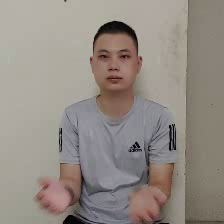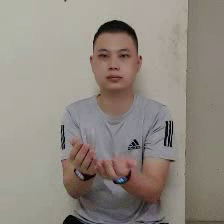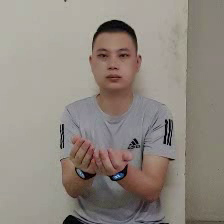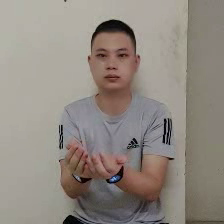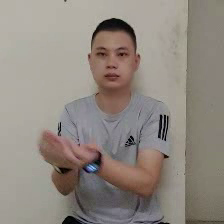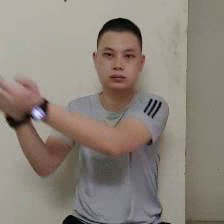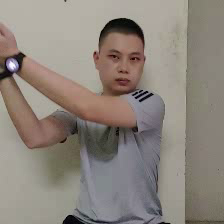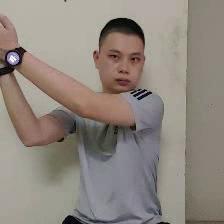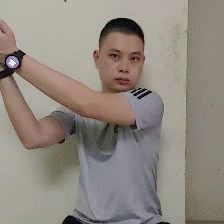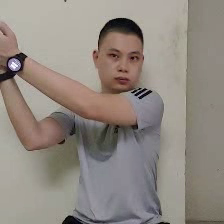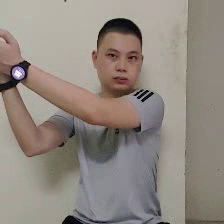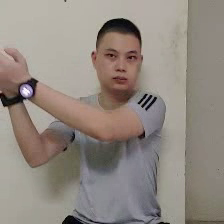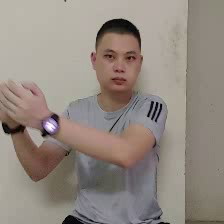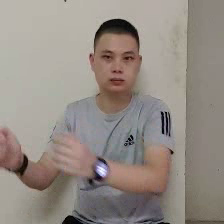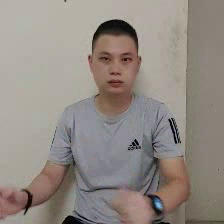Biếu tặng